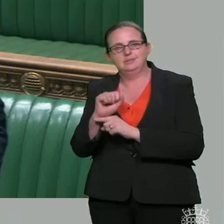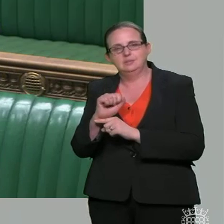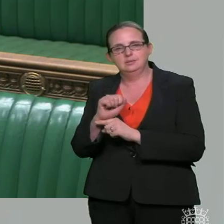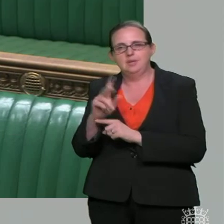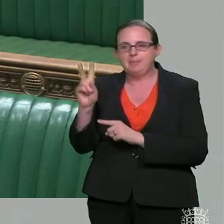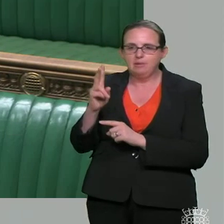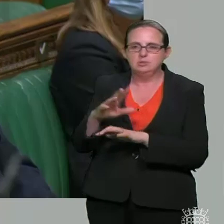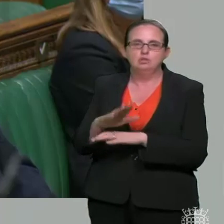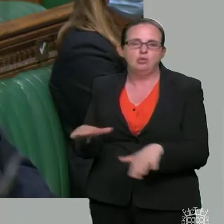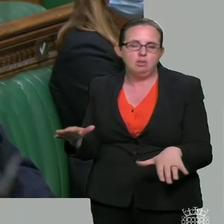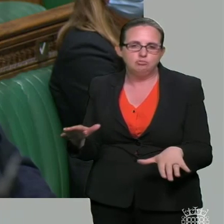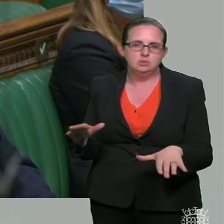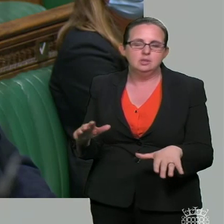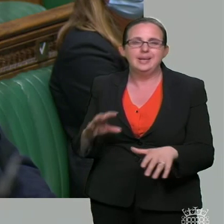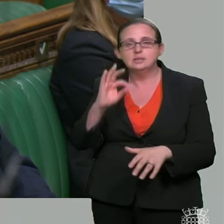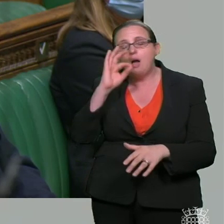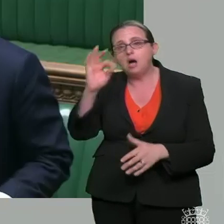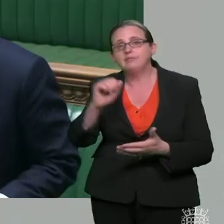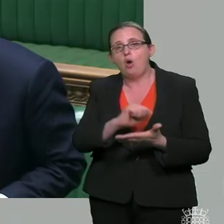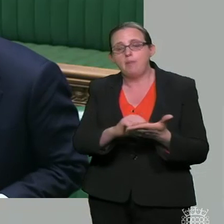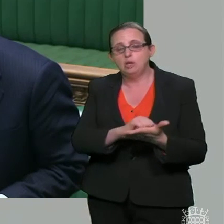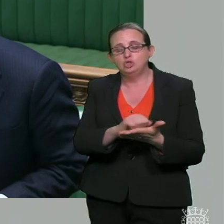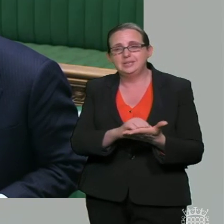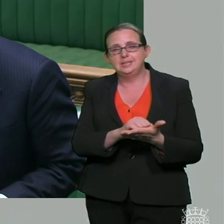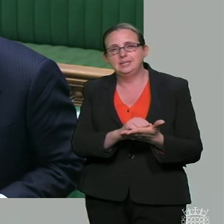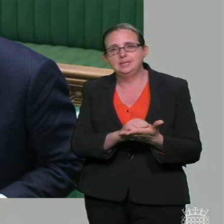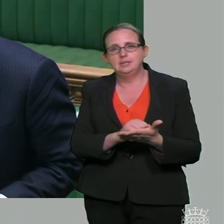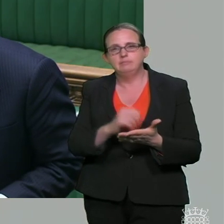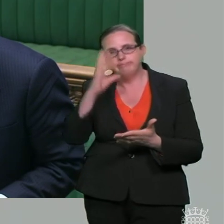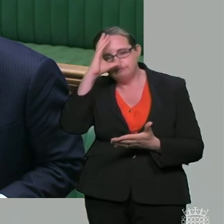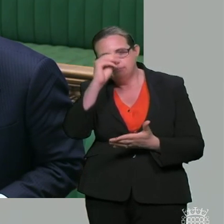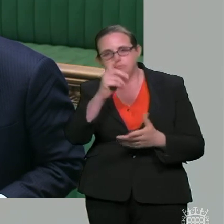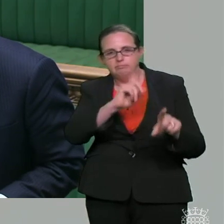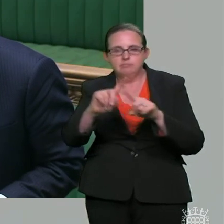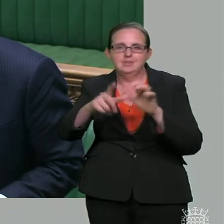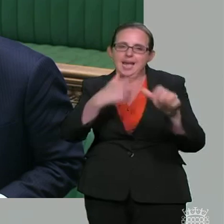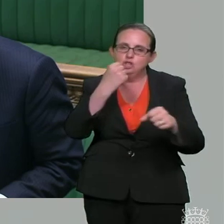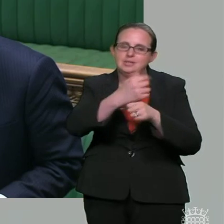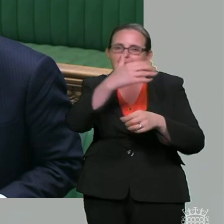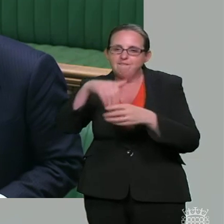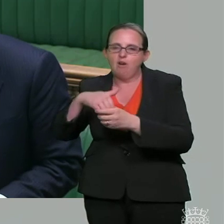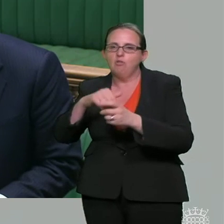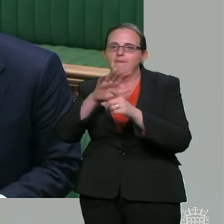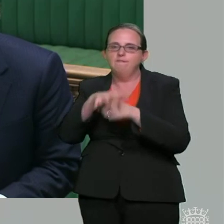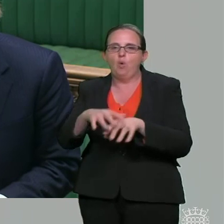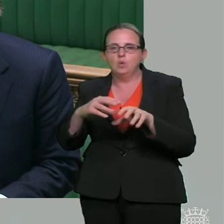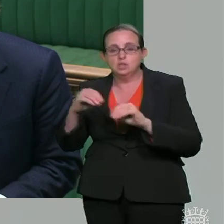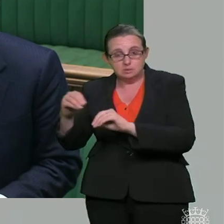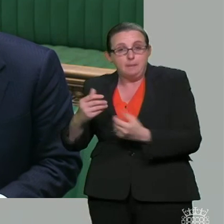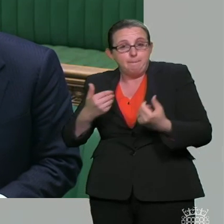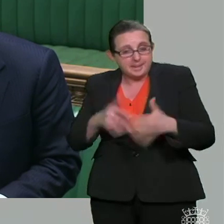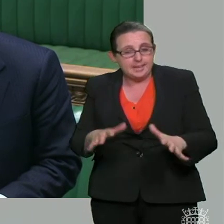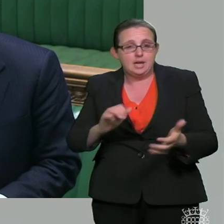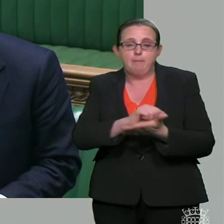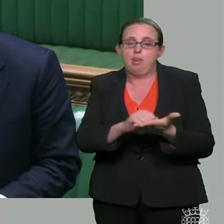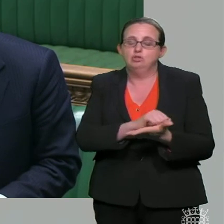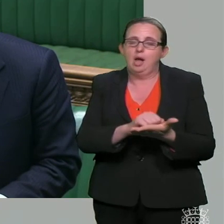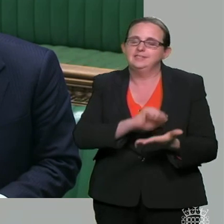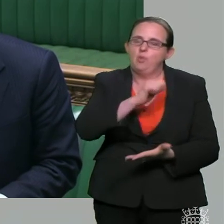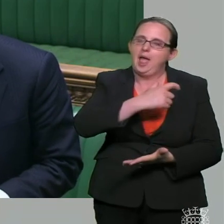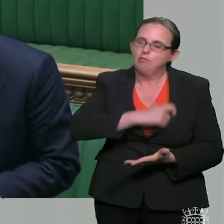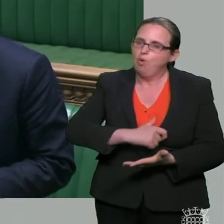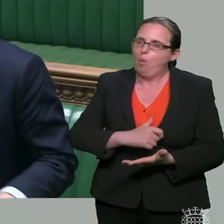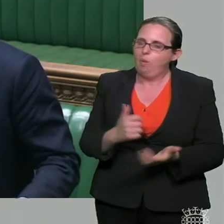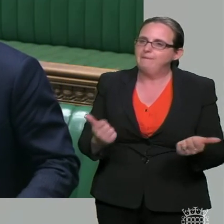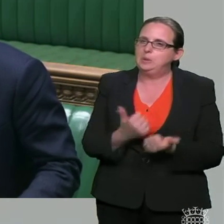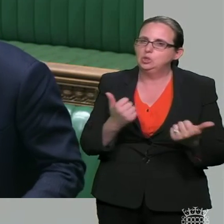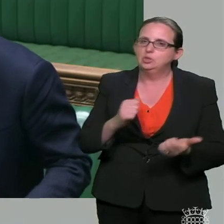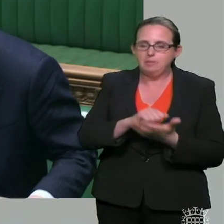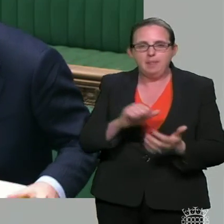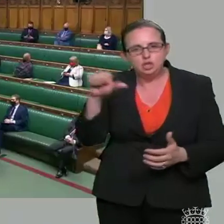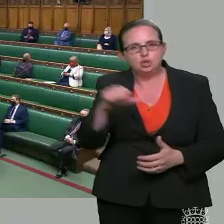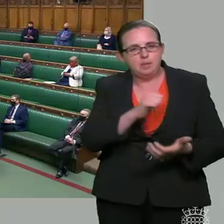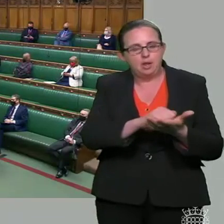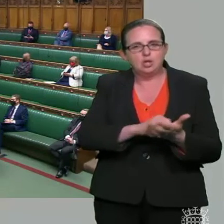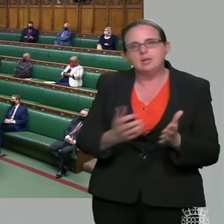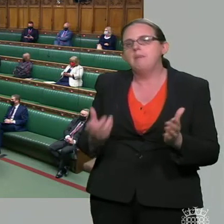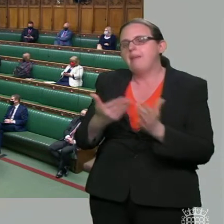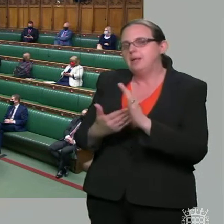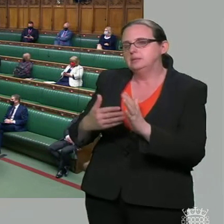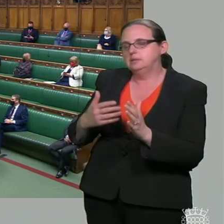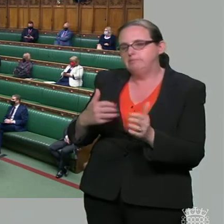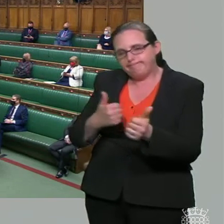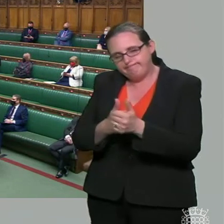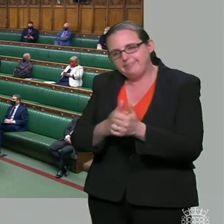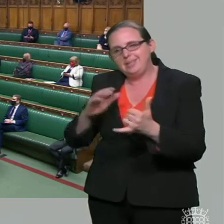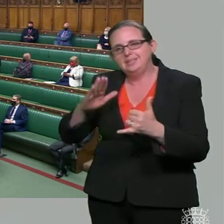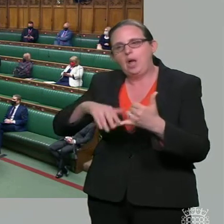He asks for an apology; I can tell him that the agencies involved in forced adoption in the past have apologised for their role—and quite right too.